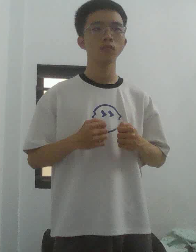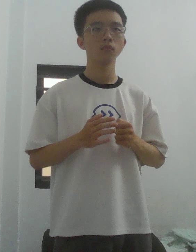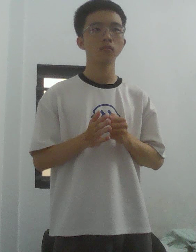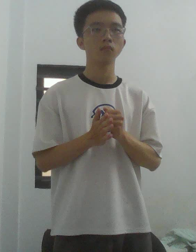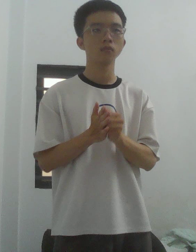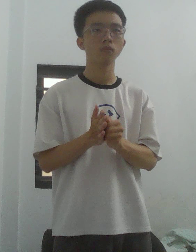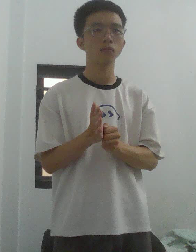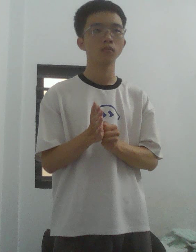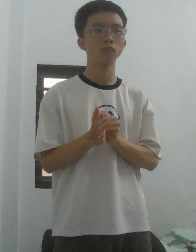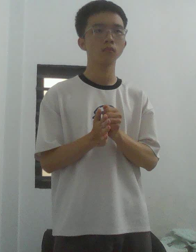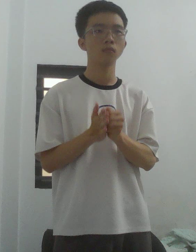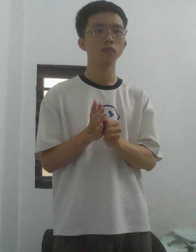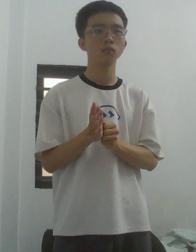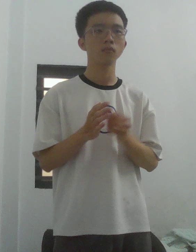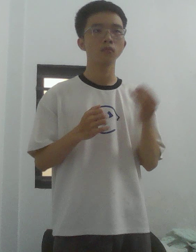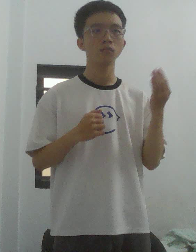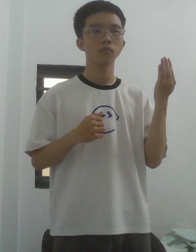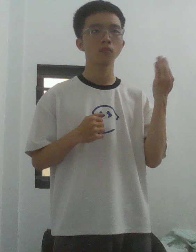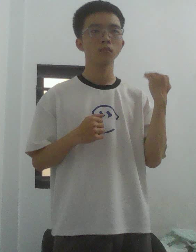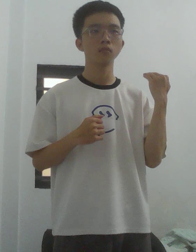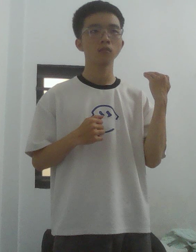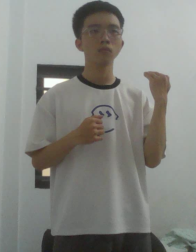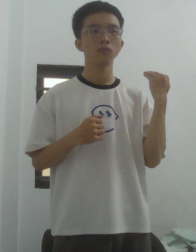thang truoc